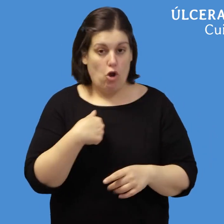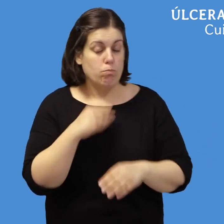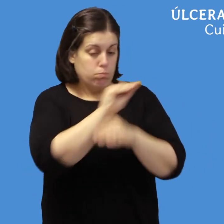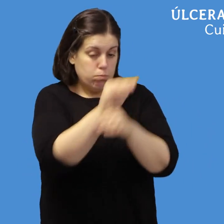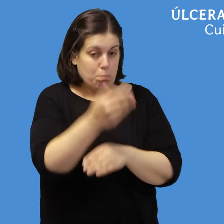cuidar